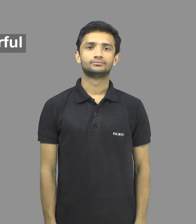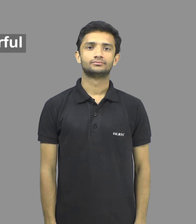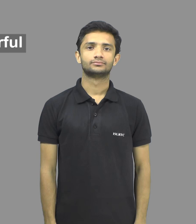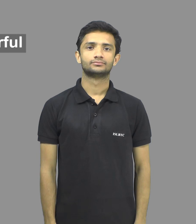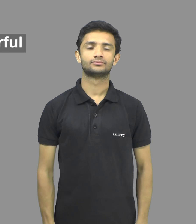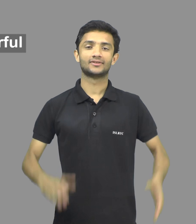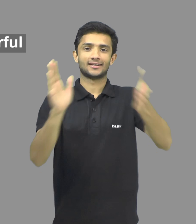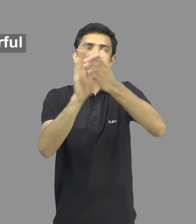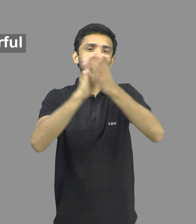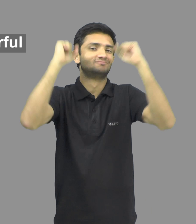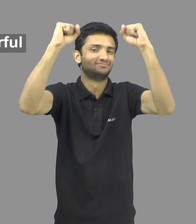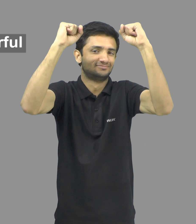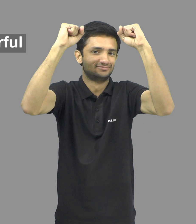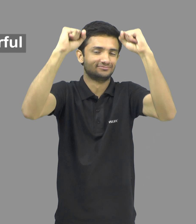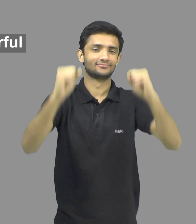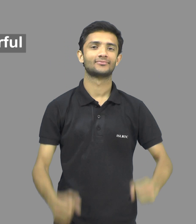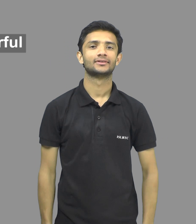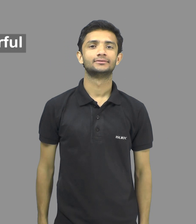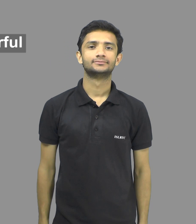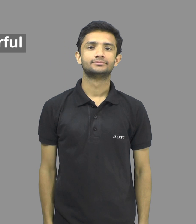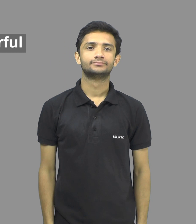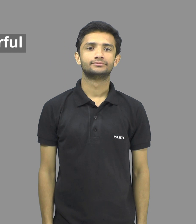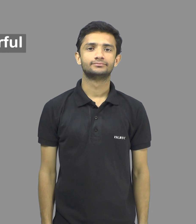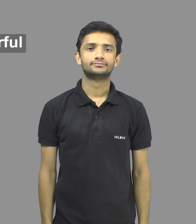Cheerful